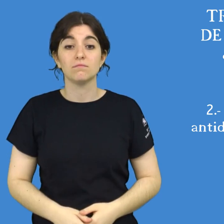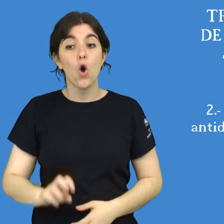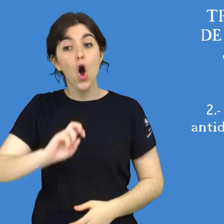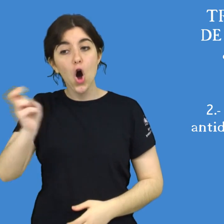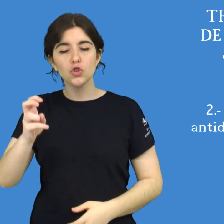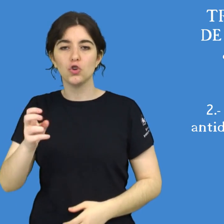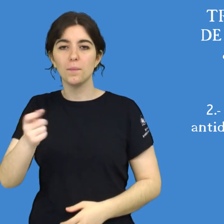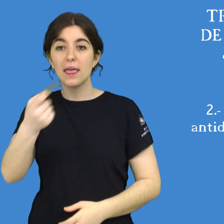otro